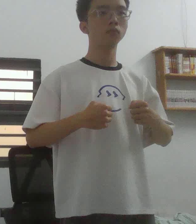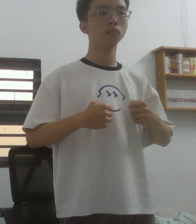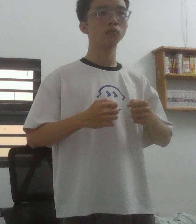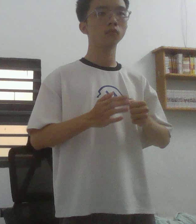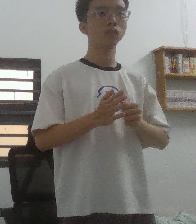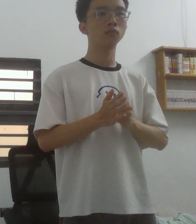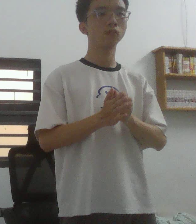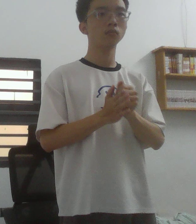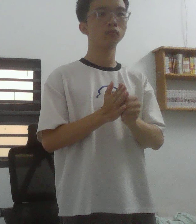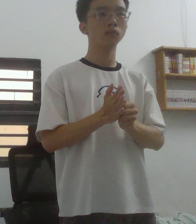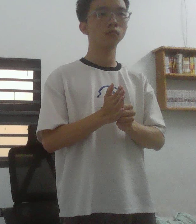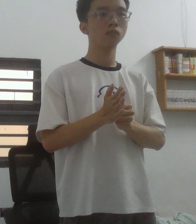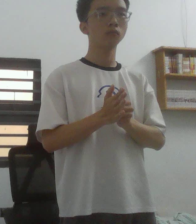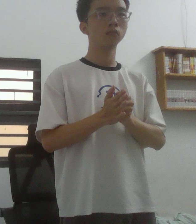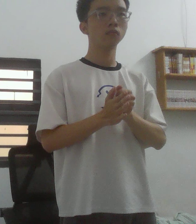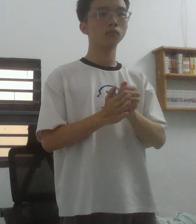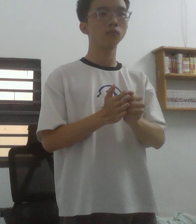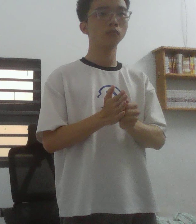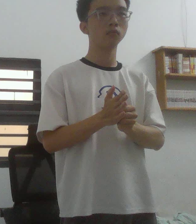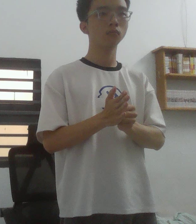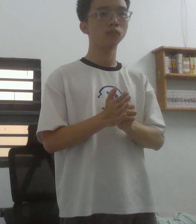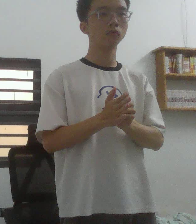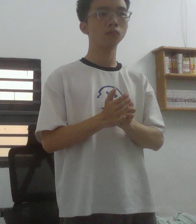thang